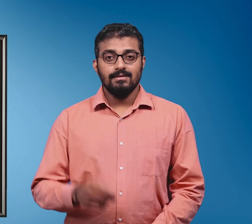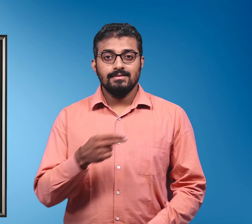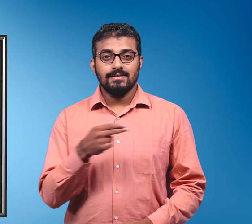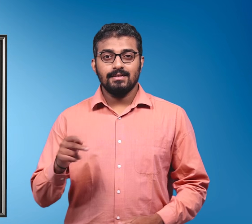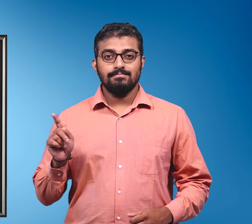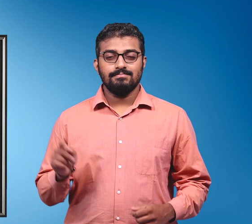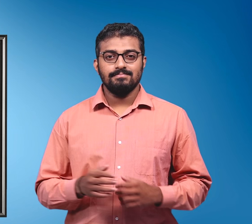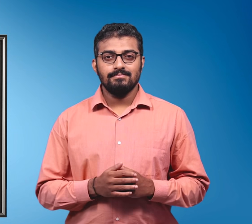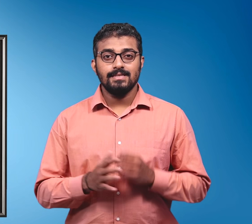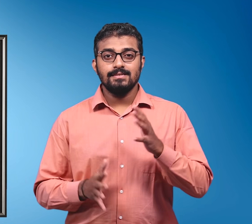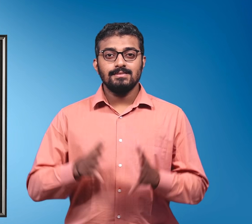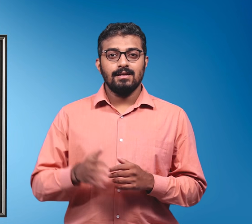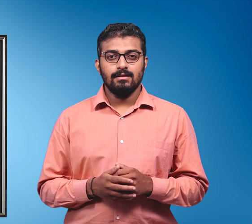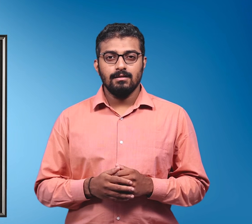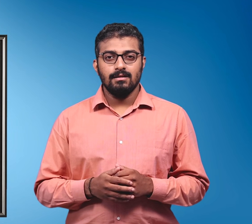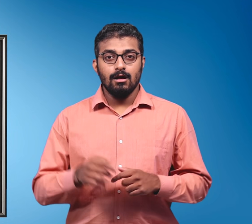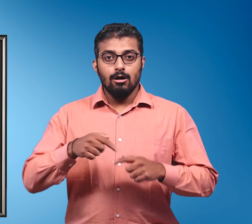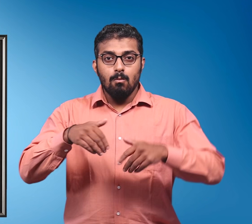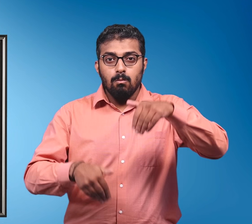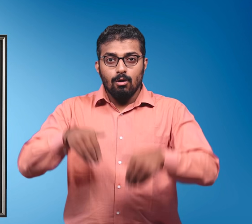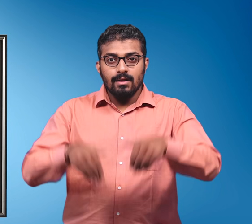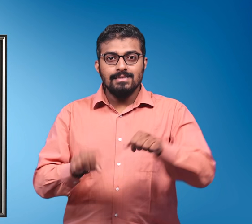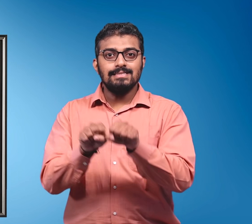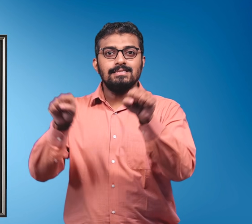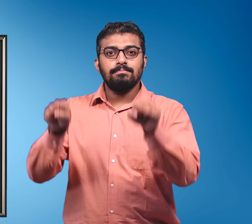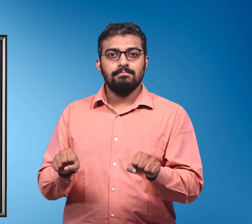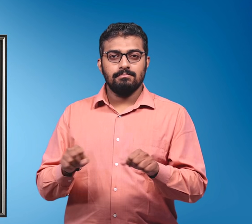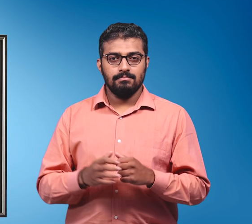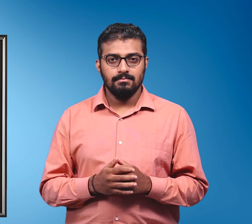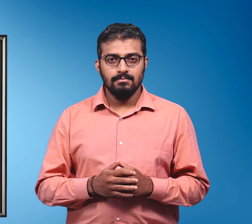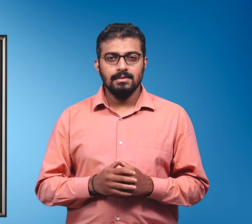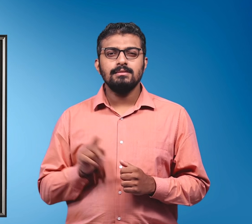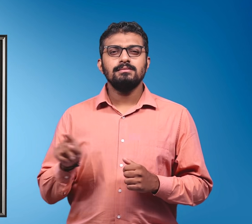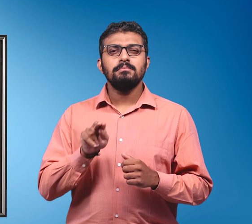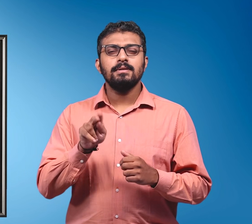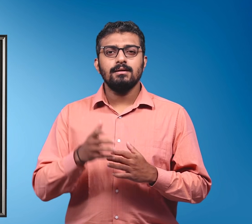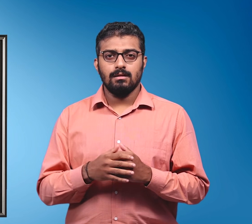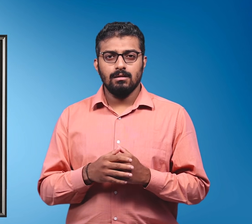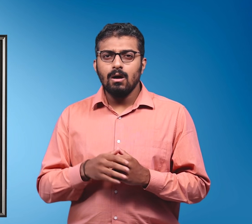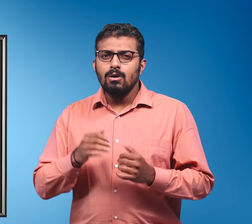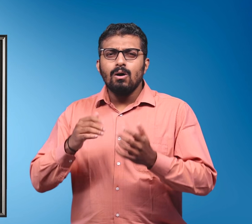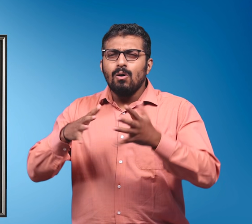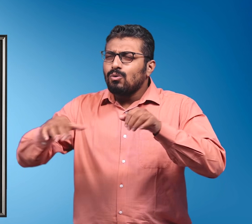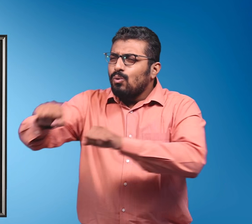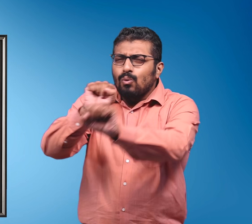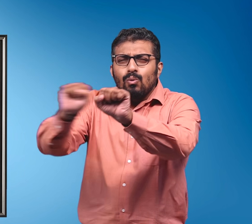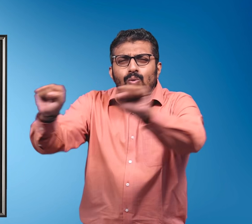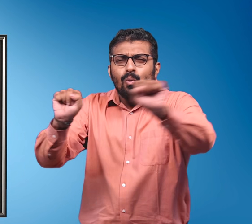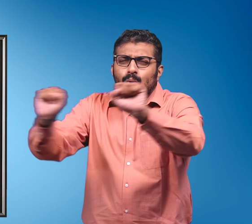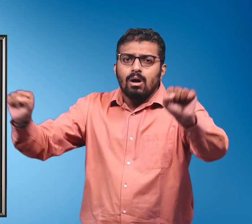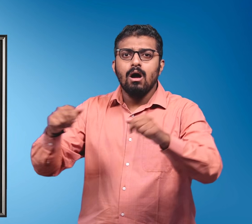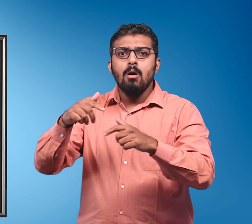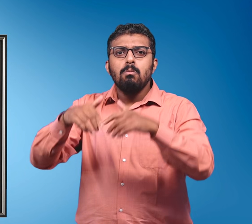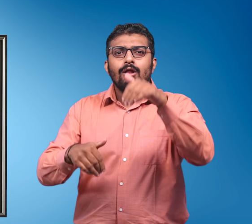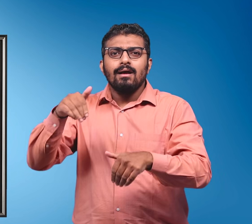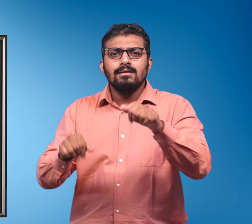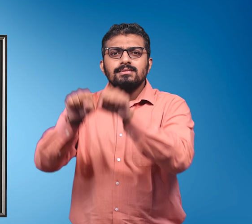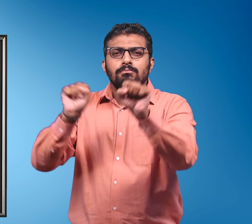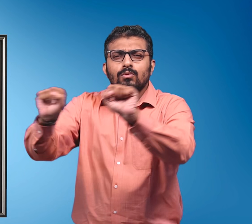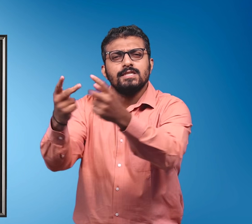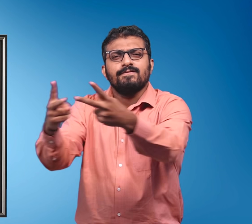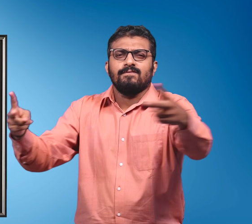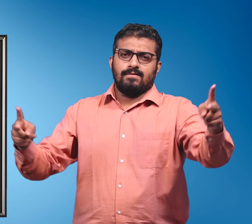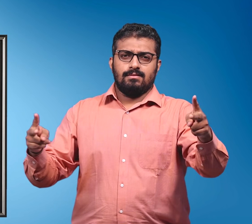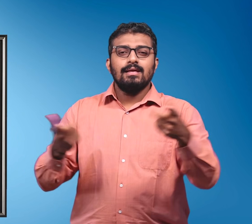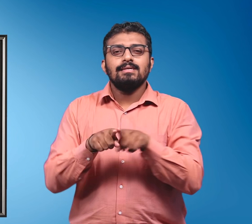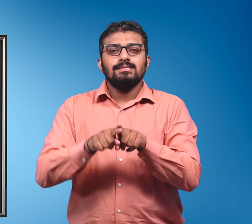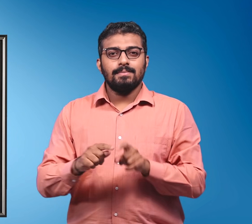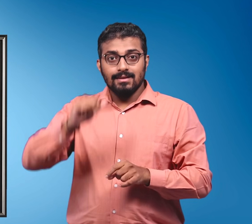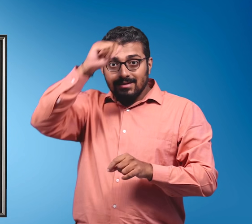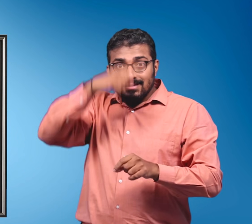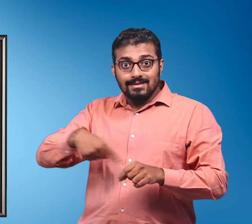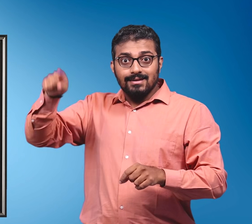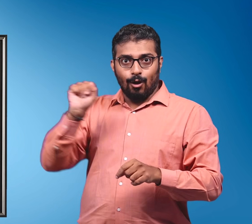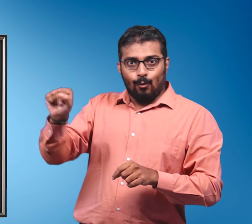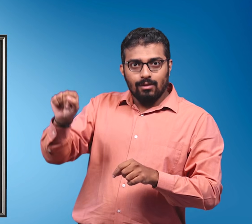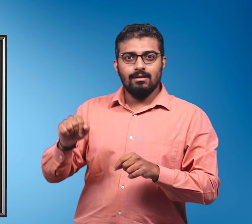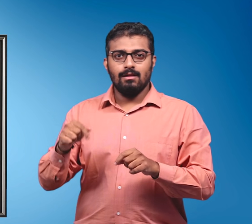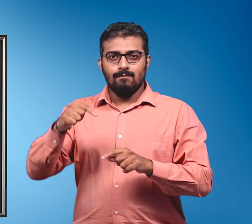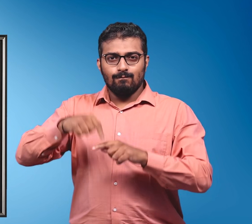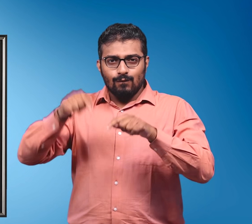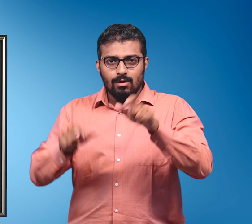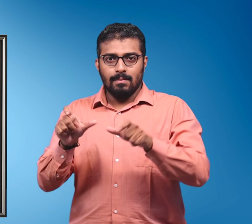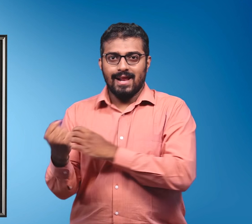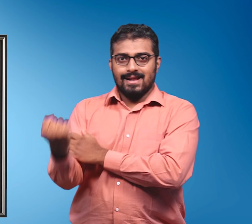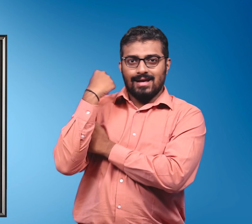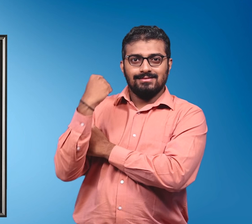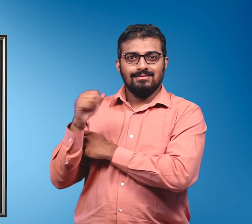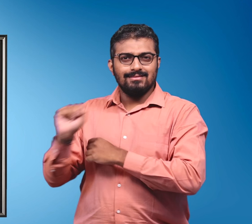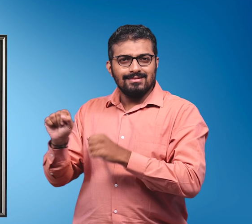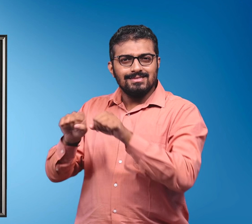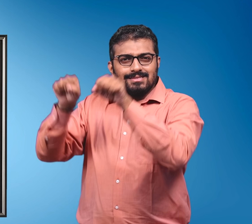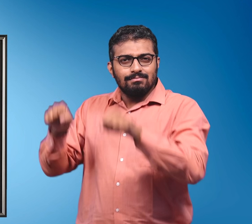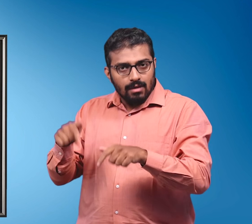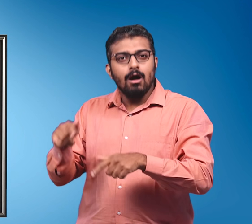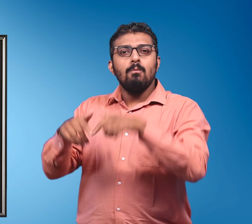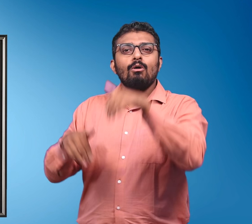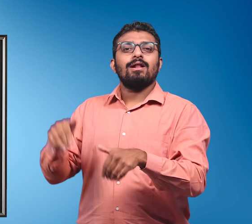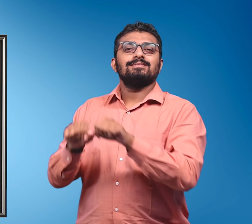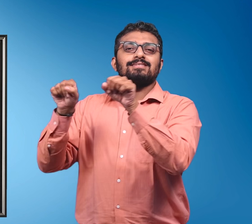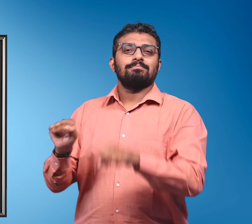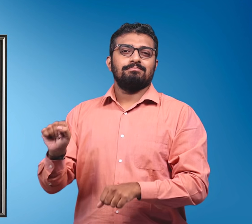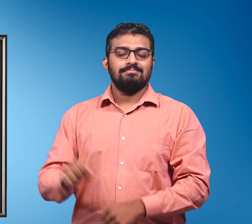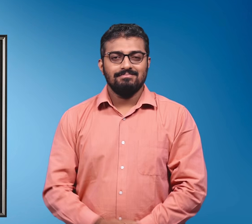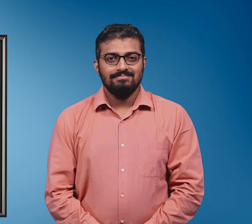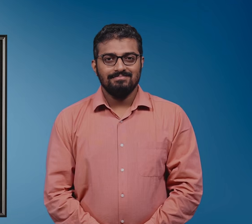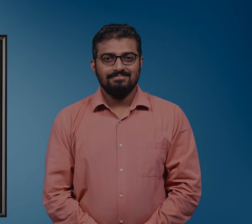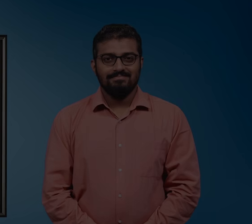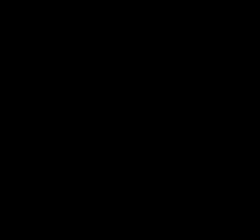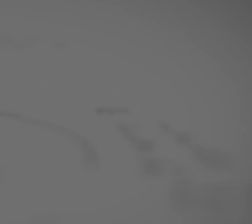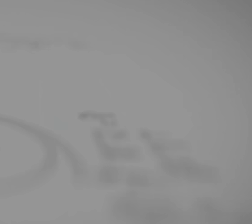Polity This sign means polity. A polity is a society that has an organised political structure. For example, India is a democratic polity.